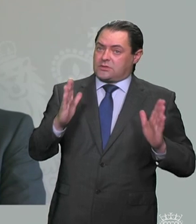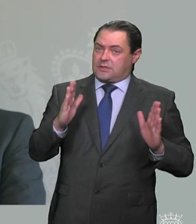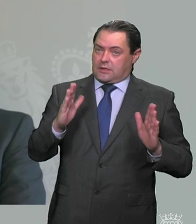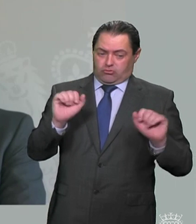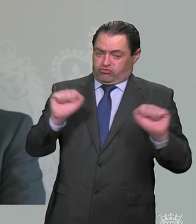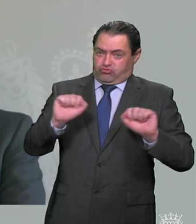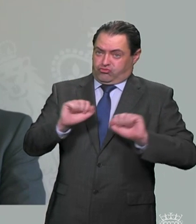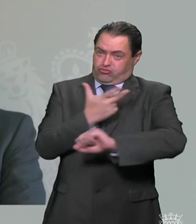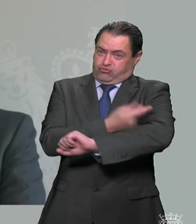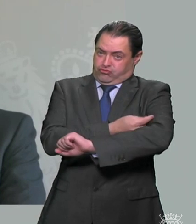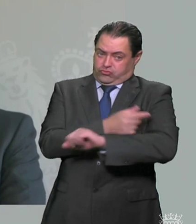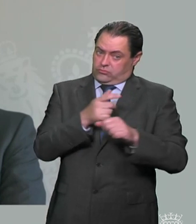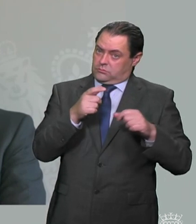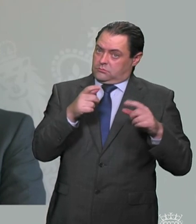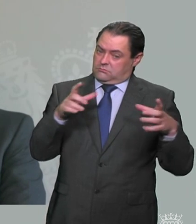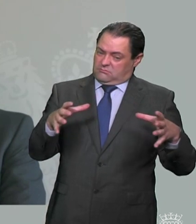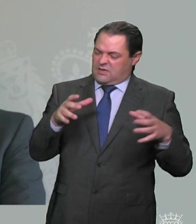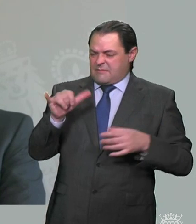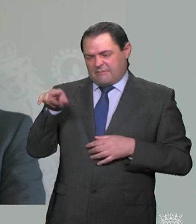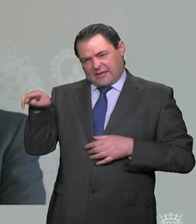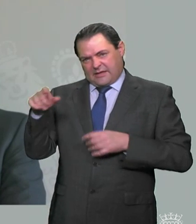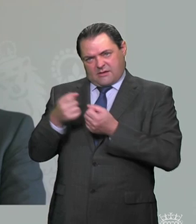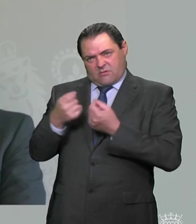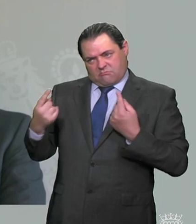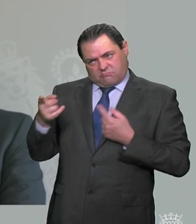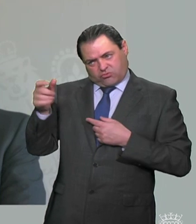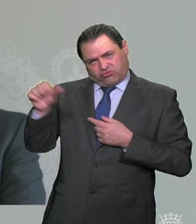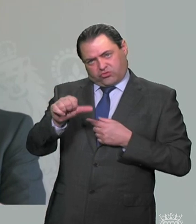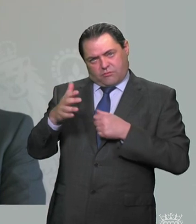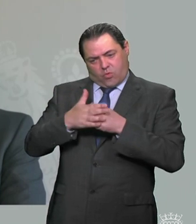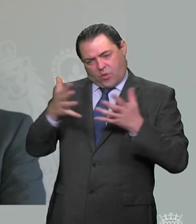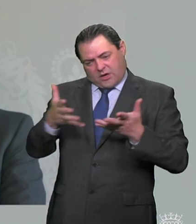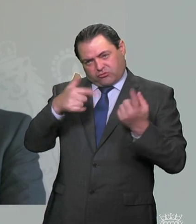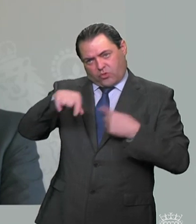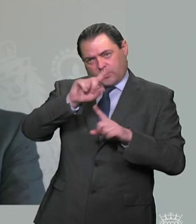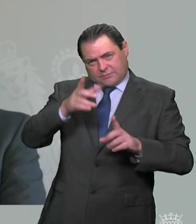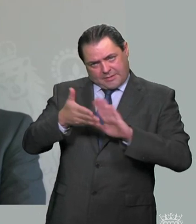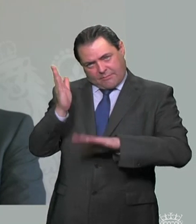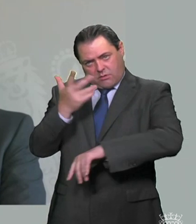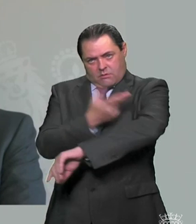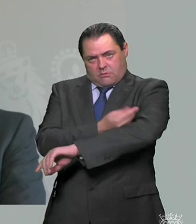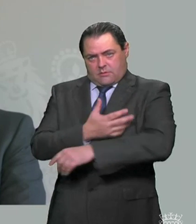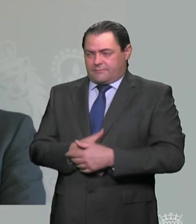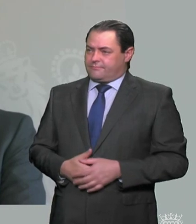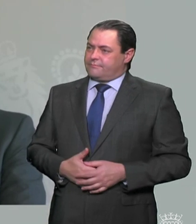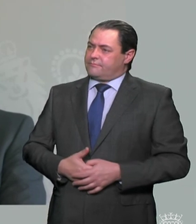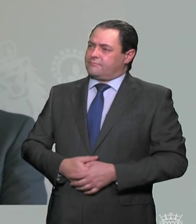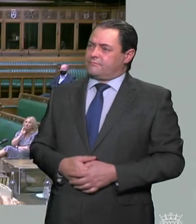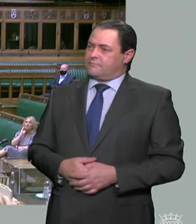I think the right honourable and learned Gentleman’s time would be more usefully employed, if I may so, in encouraging everybody to get vaccinated.